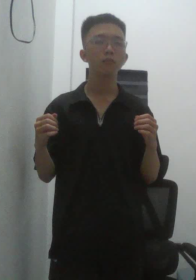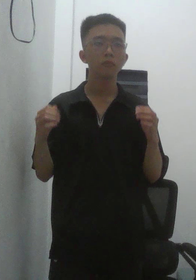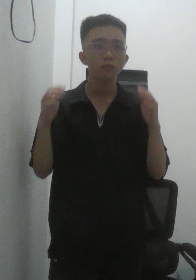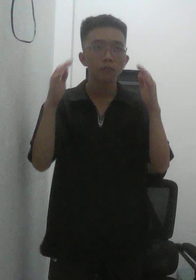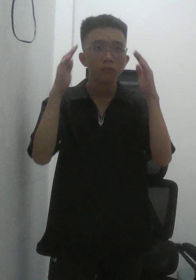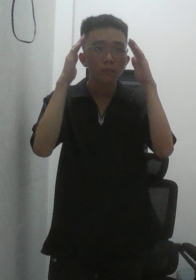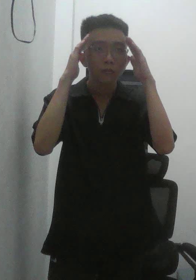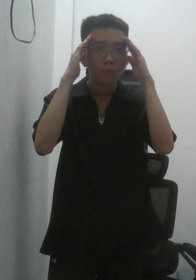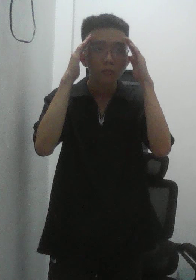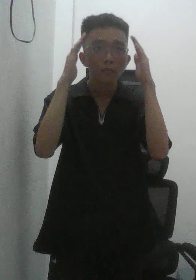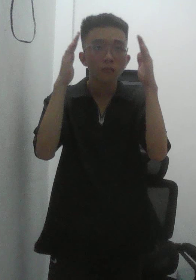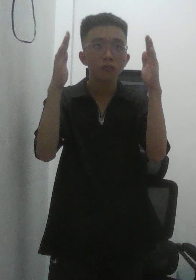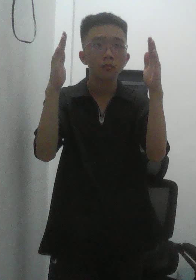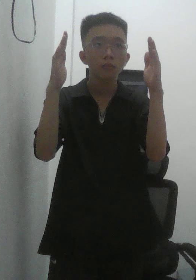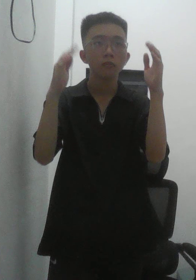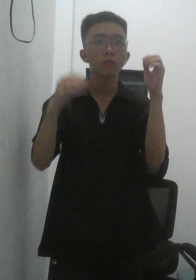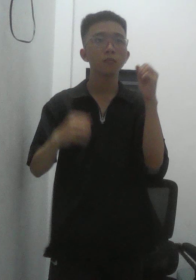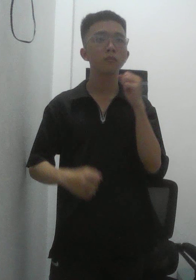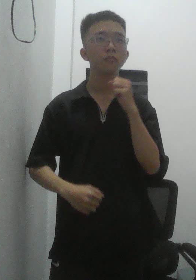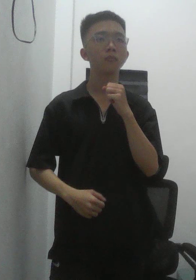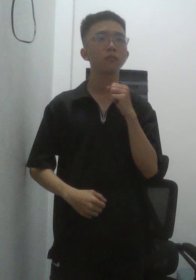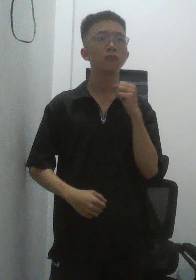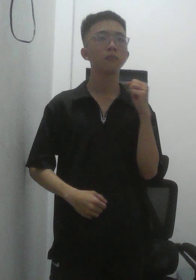khong quan tam